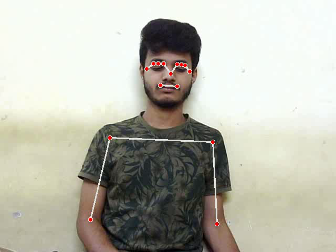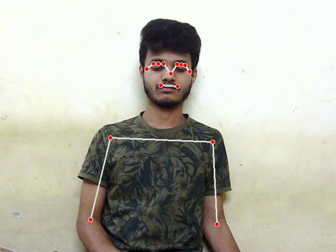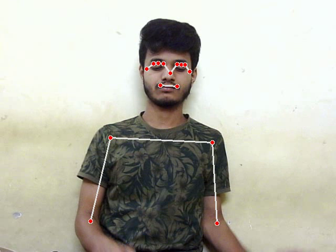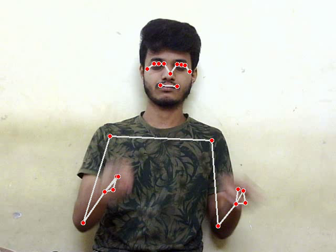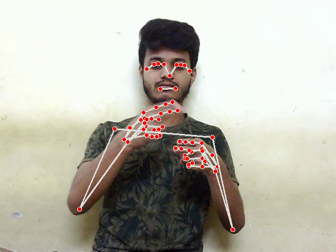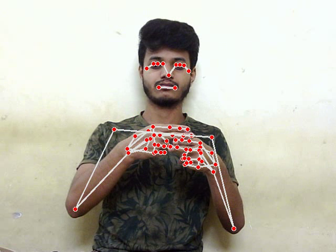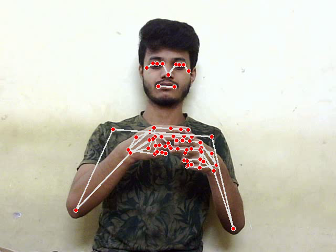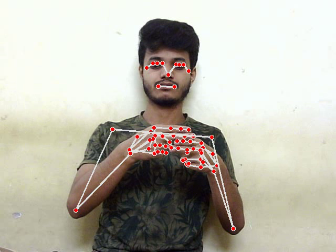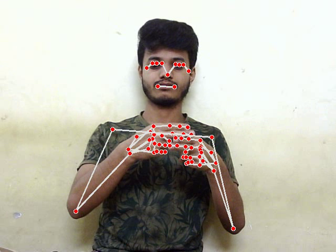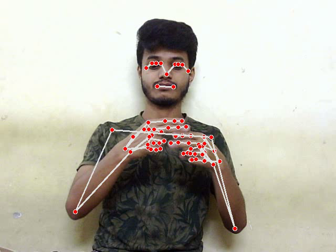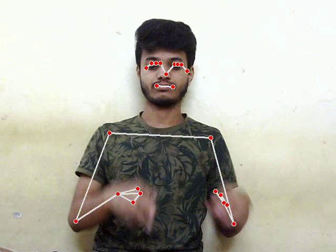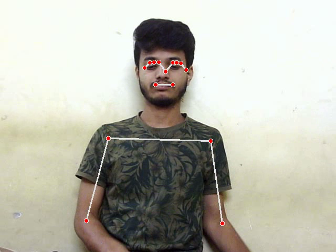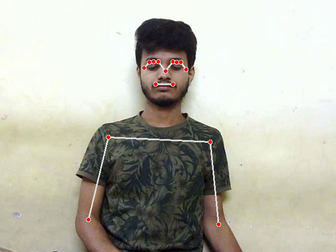name